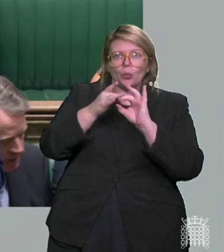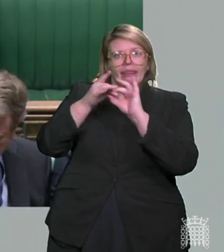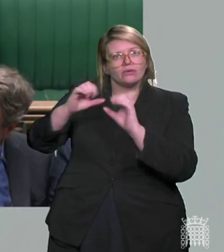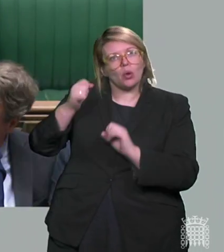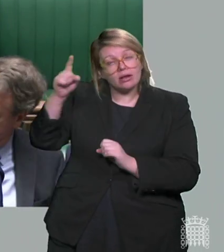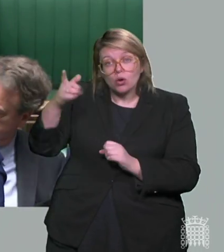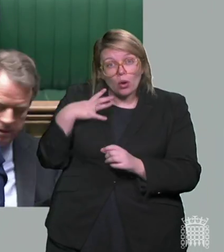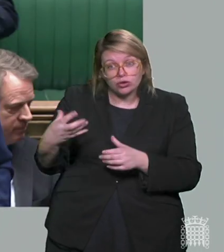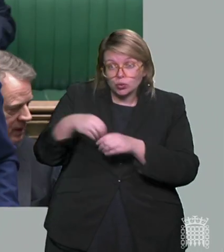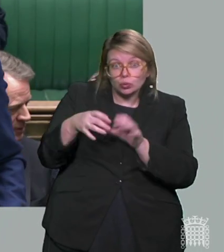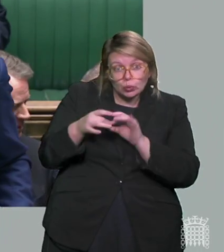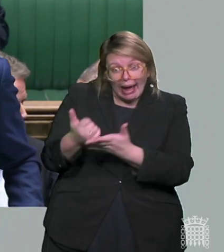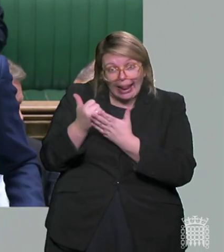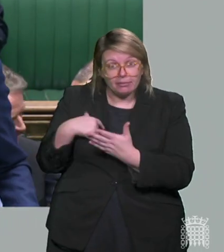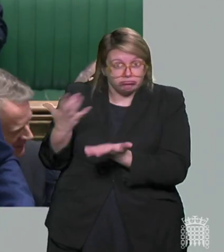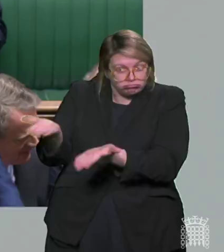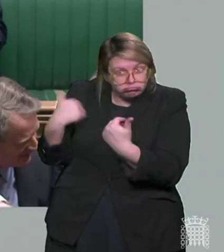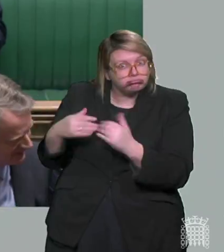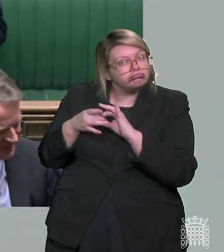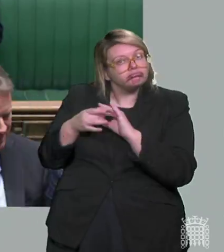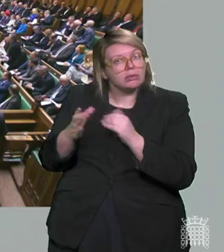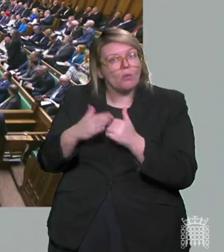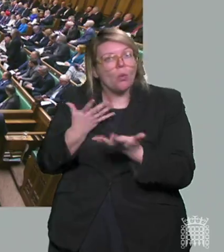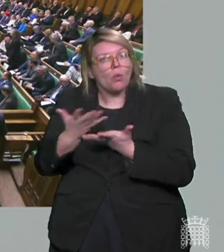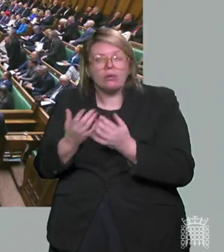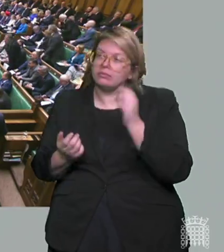If the honourable Lady wants to join me in doing that, I would be very happy to engage with her further.